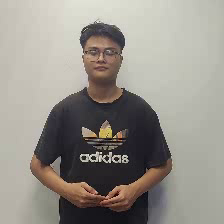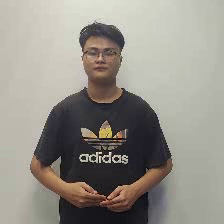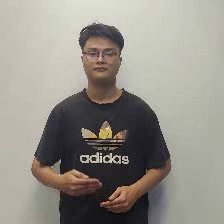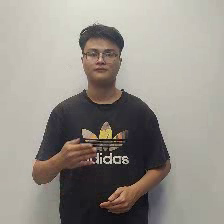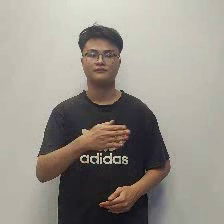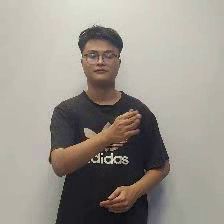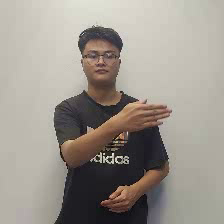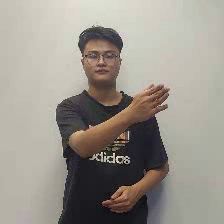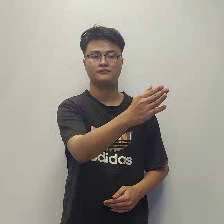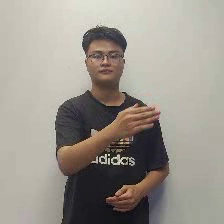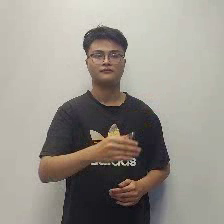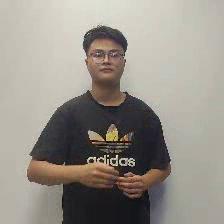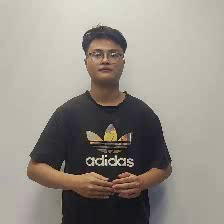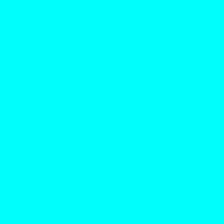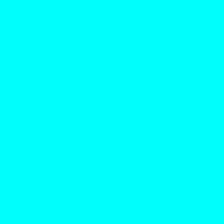Cá